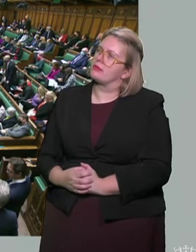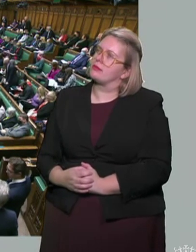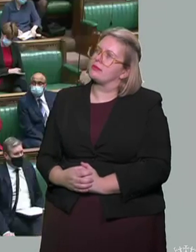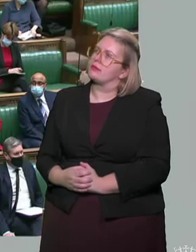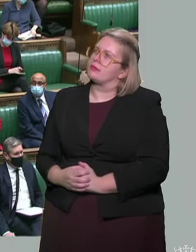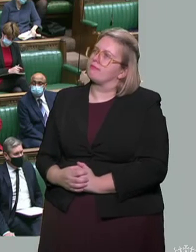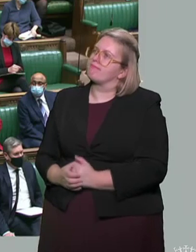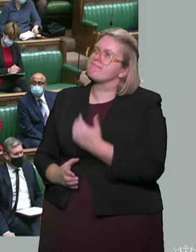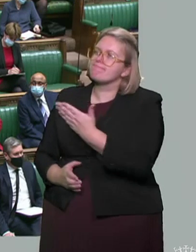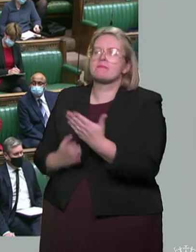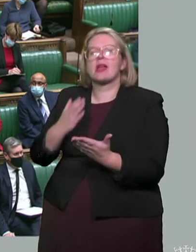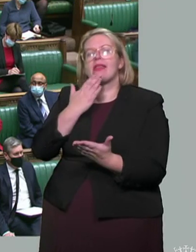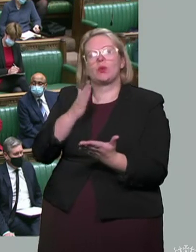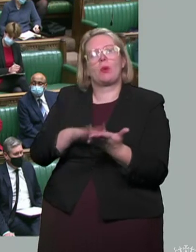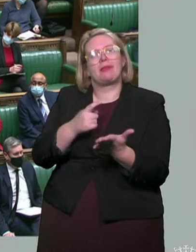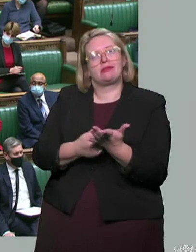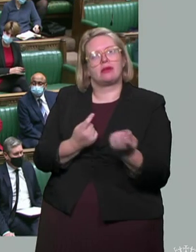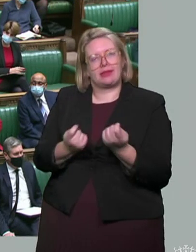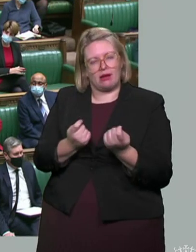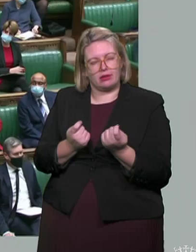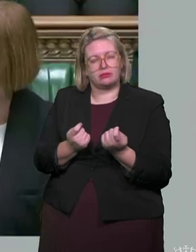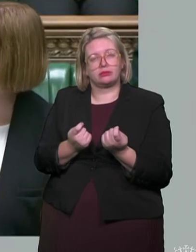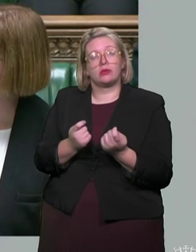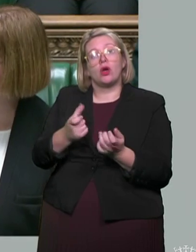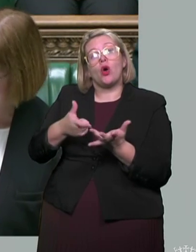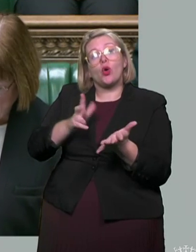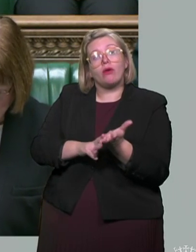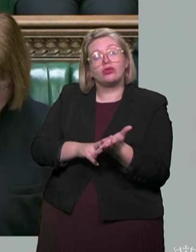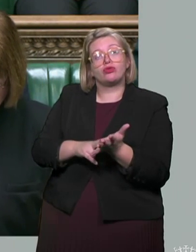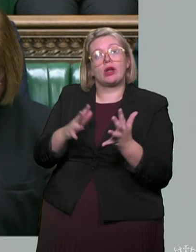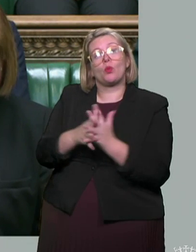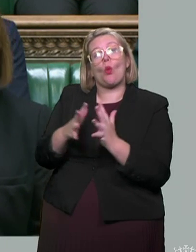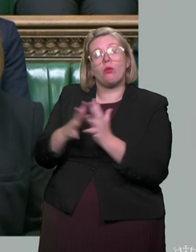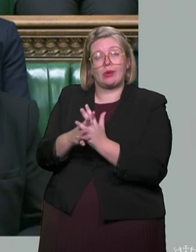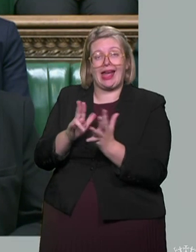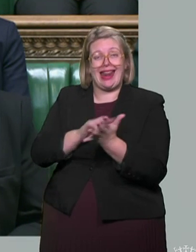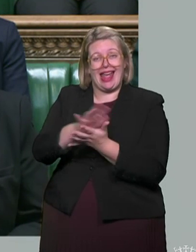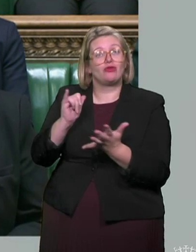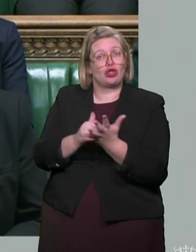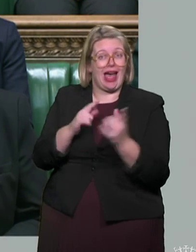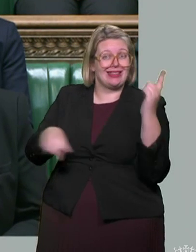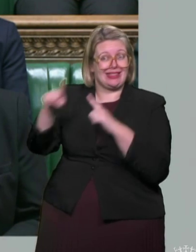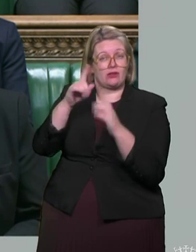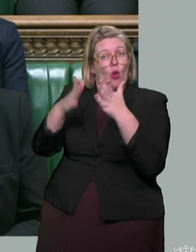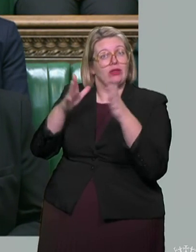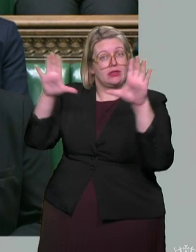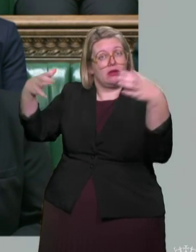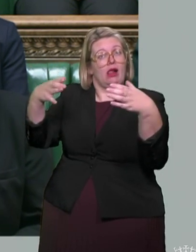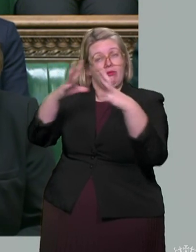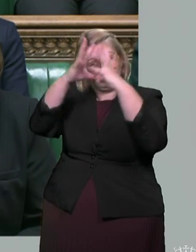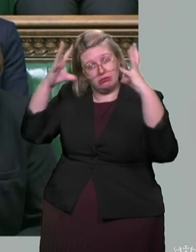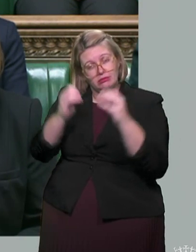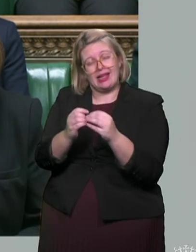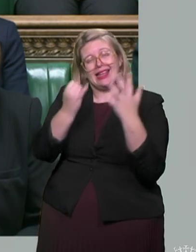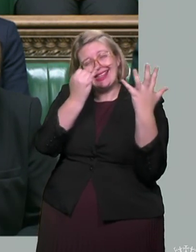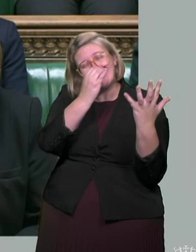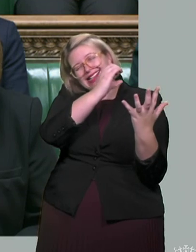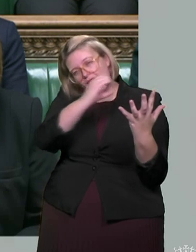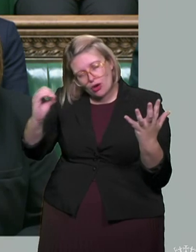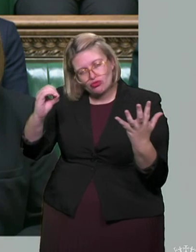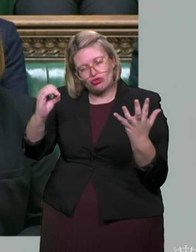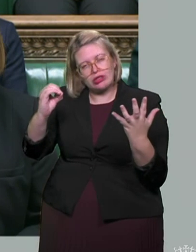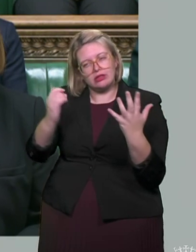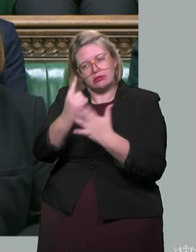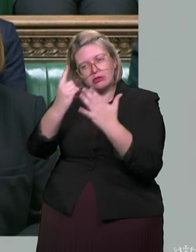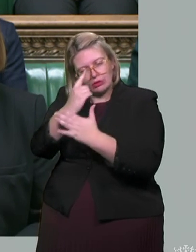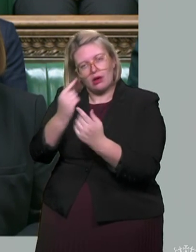University Hospitals Coventry and Warwickshire NHS Trust has dealt with more than 600 attacks on staff during the pandemic.